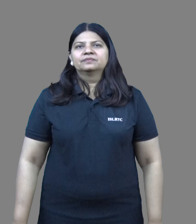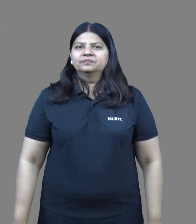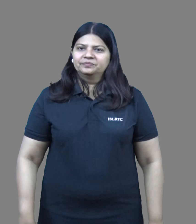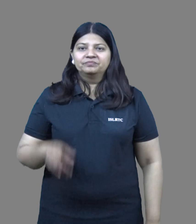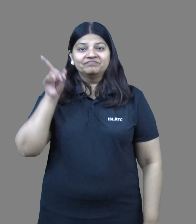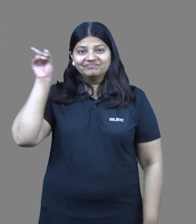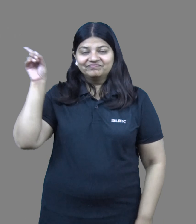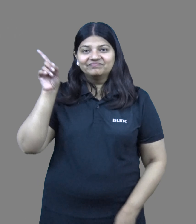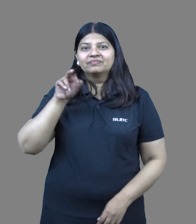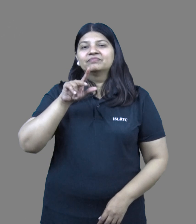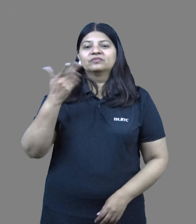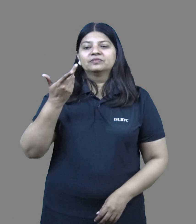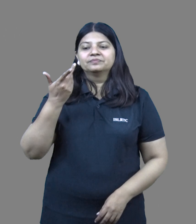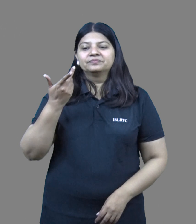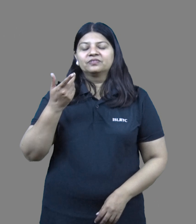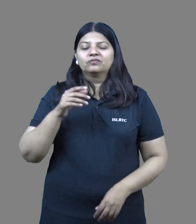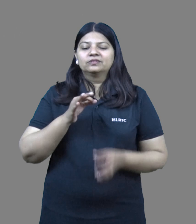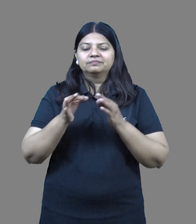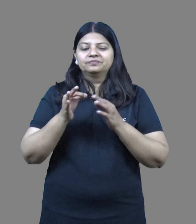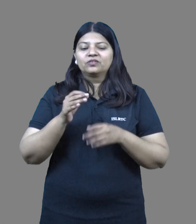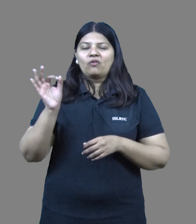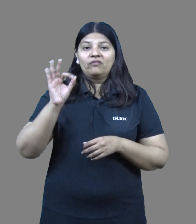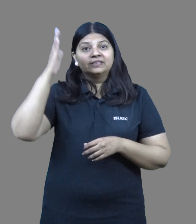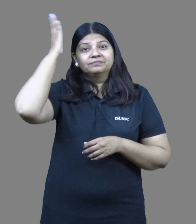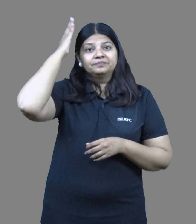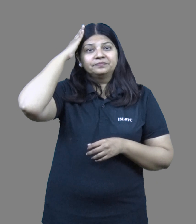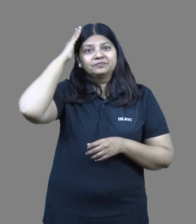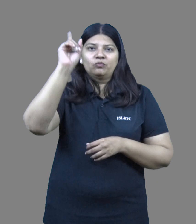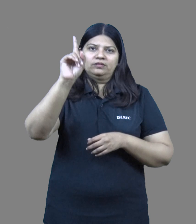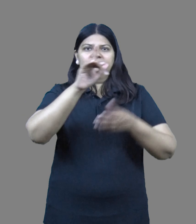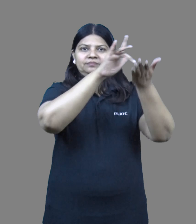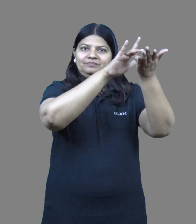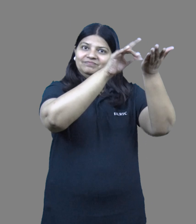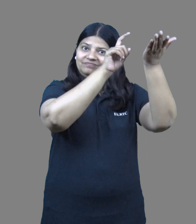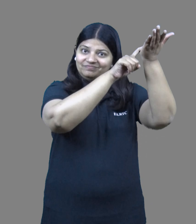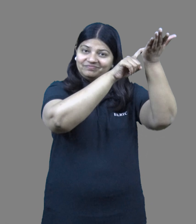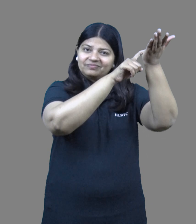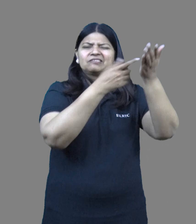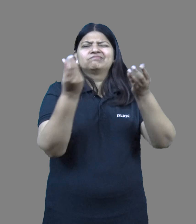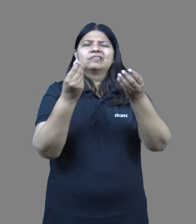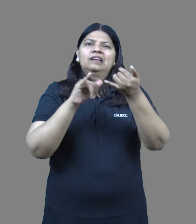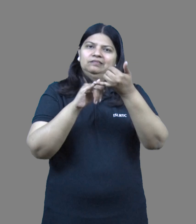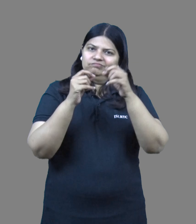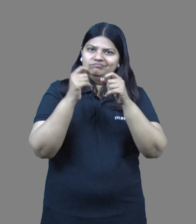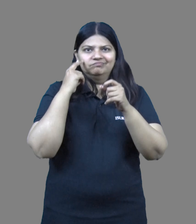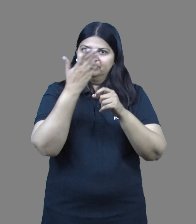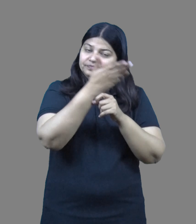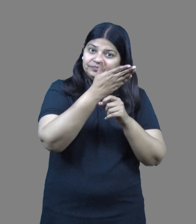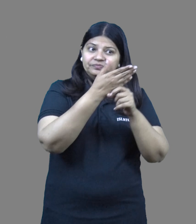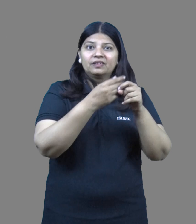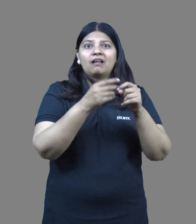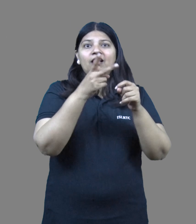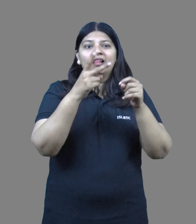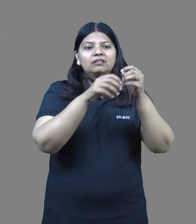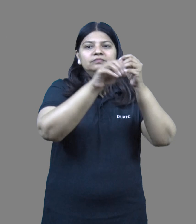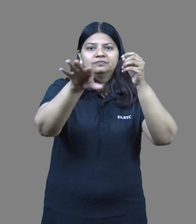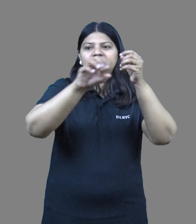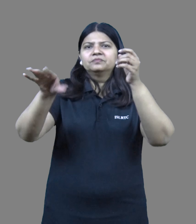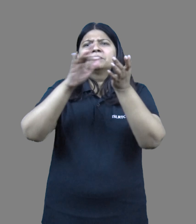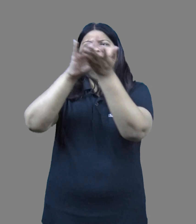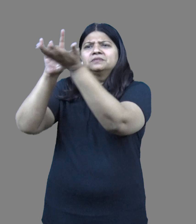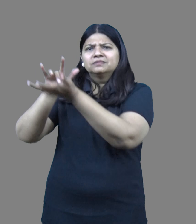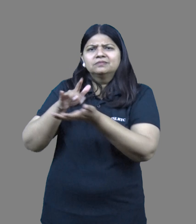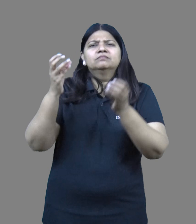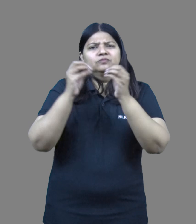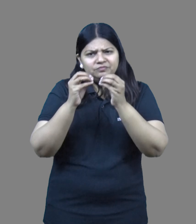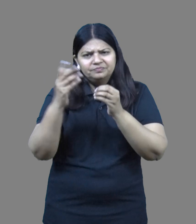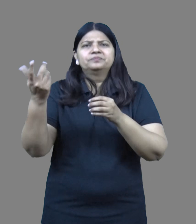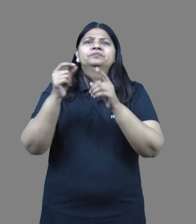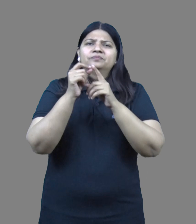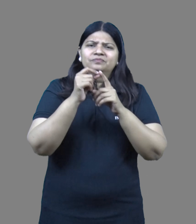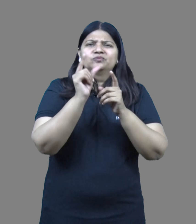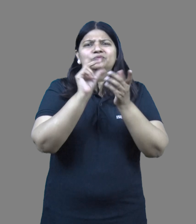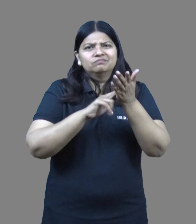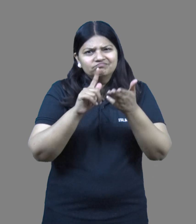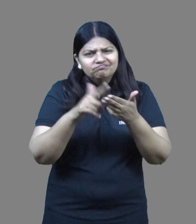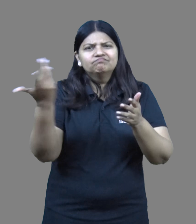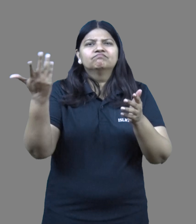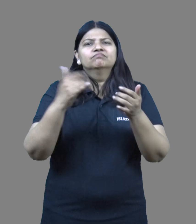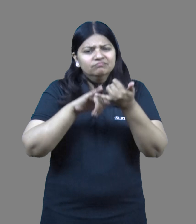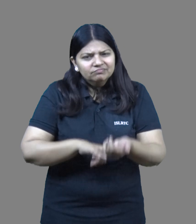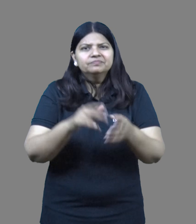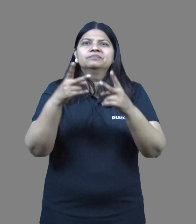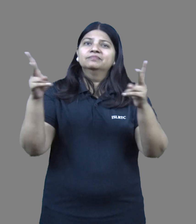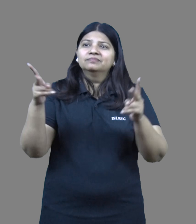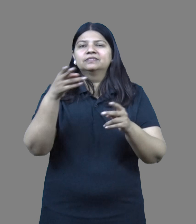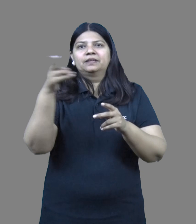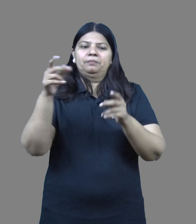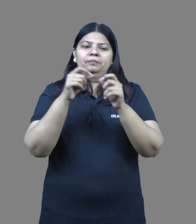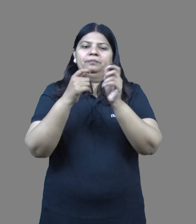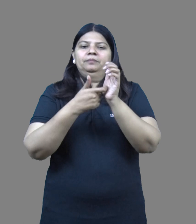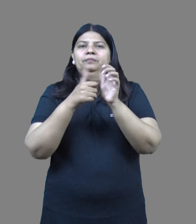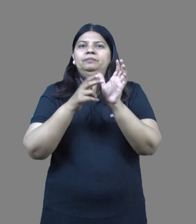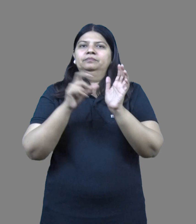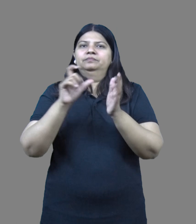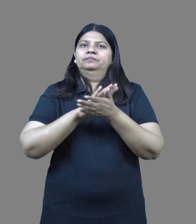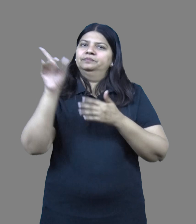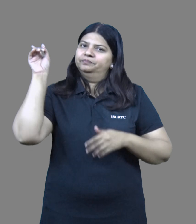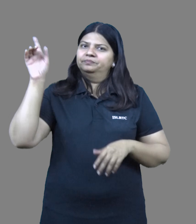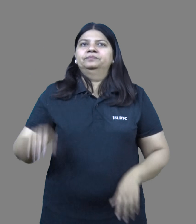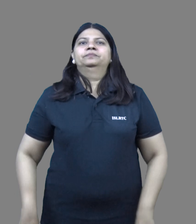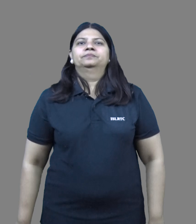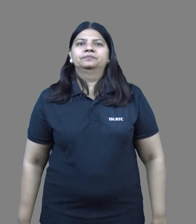Branch (Administrator)